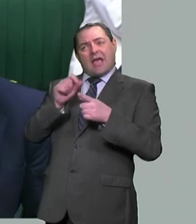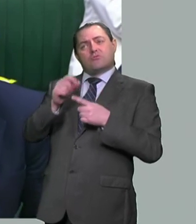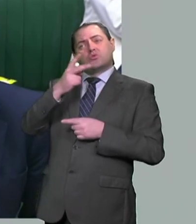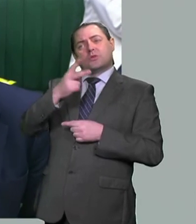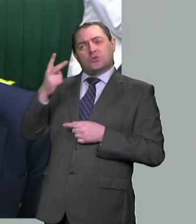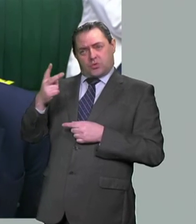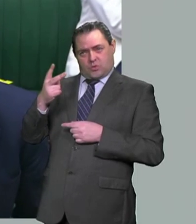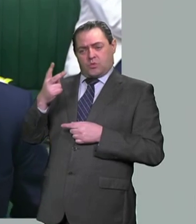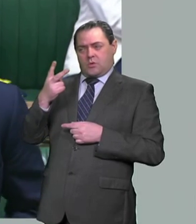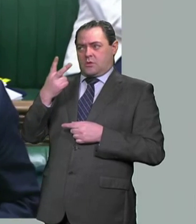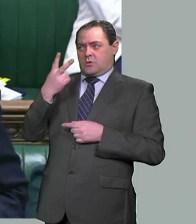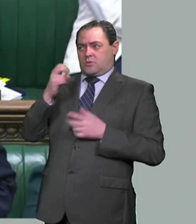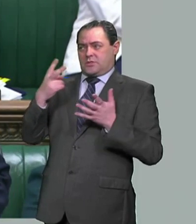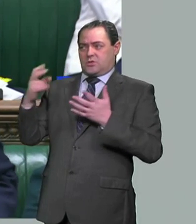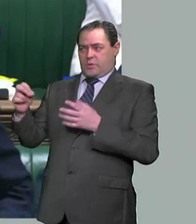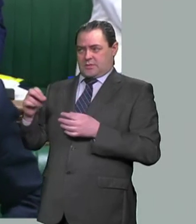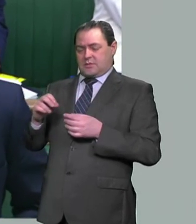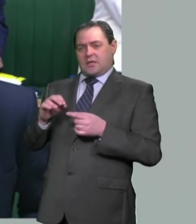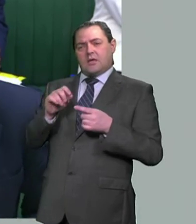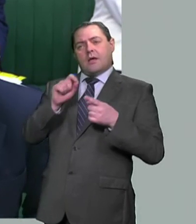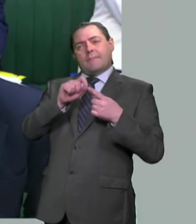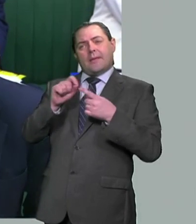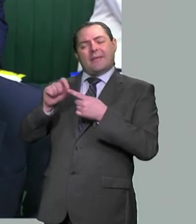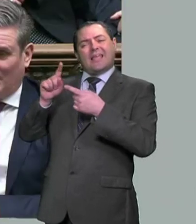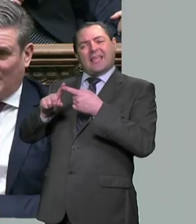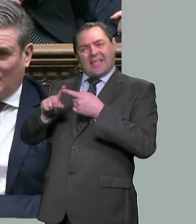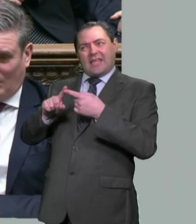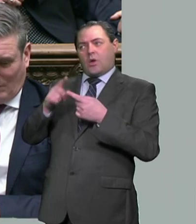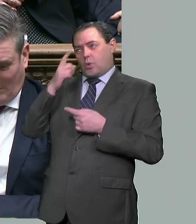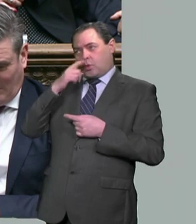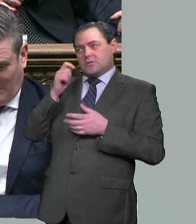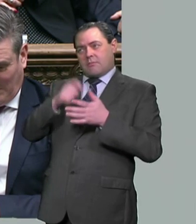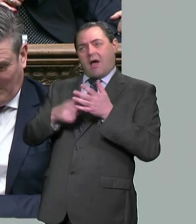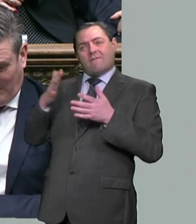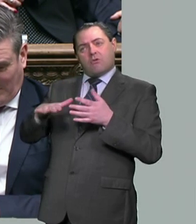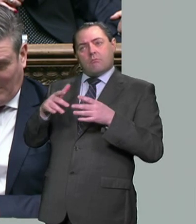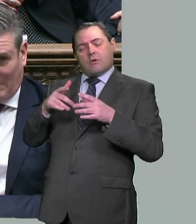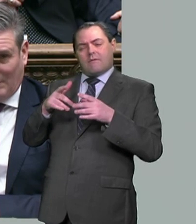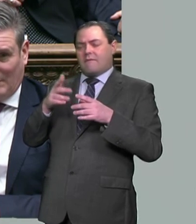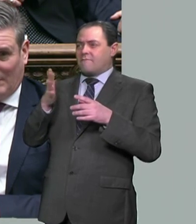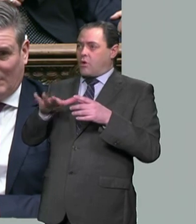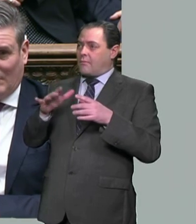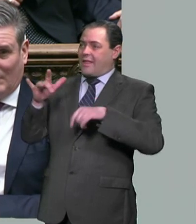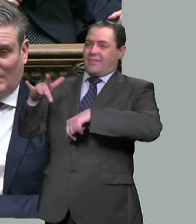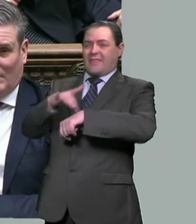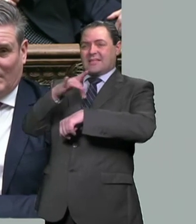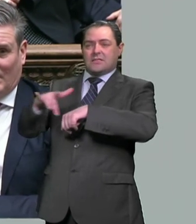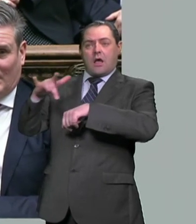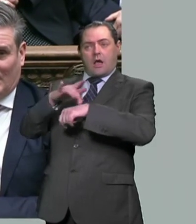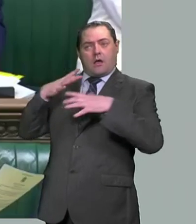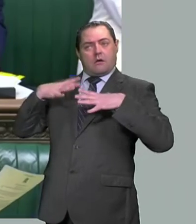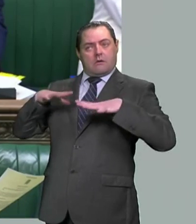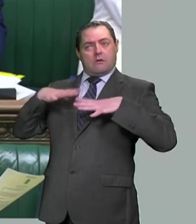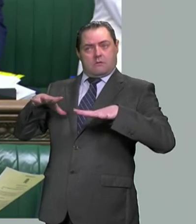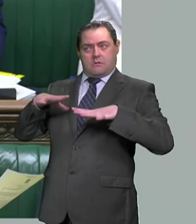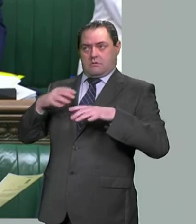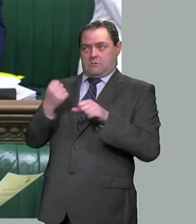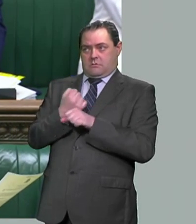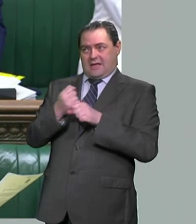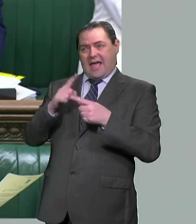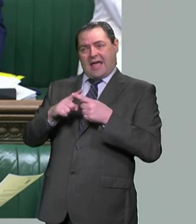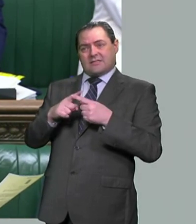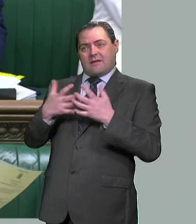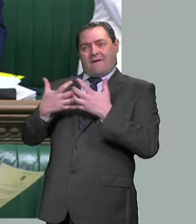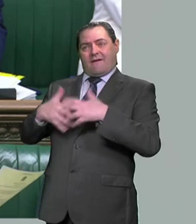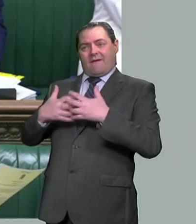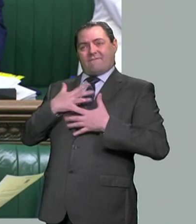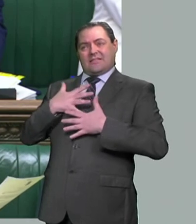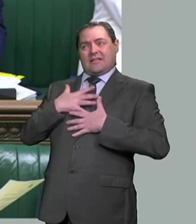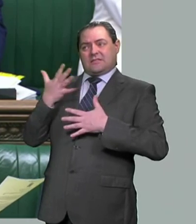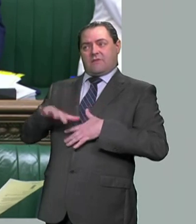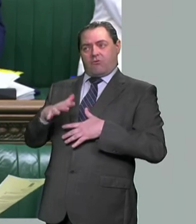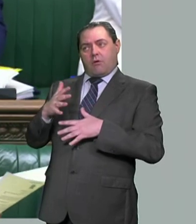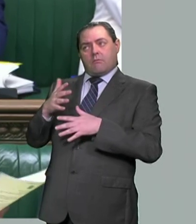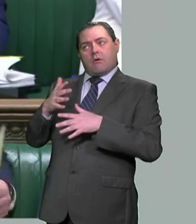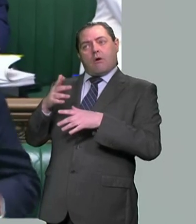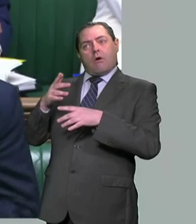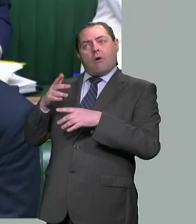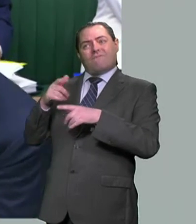the Member for Surrey Heath , suggesting that we could secure PPE supplies from a theatrical costumier and get ventilators from a professional football agent.